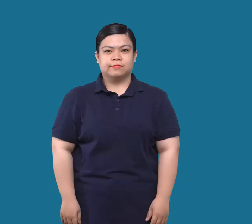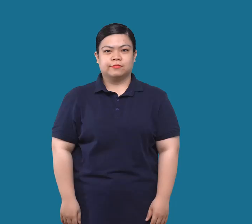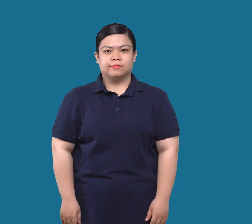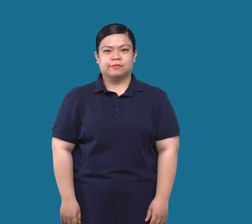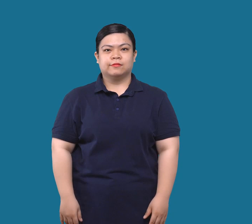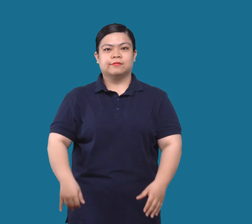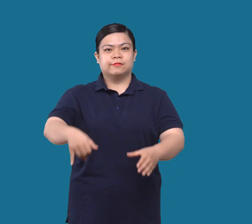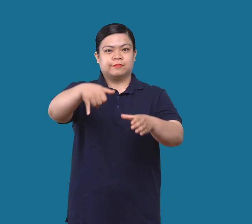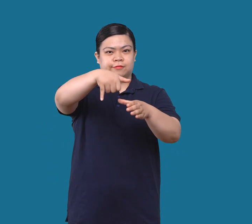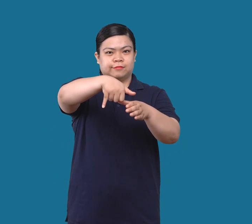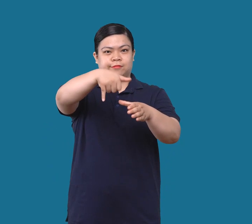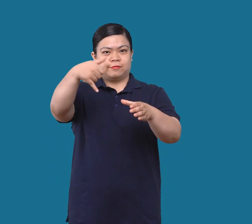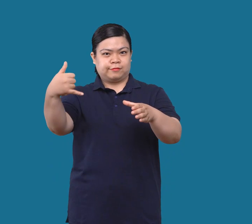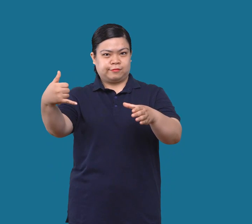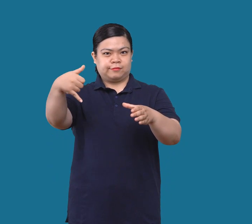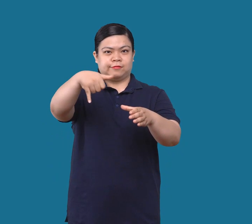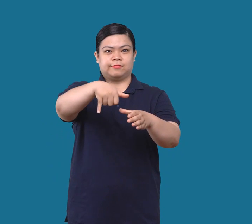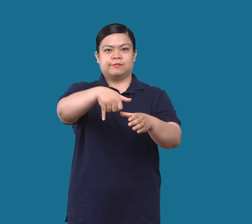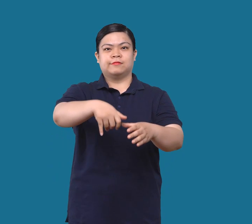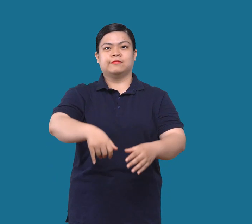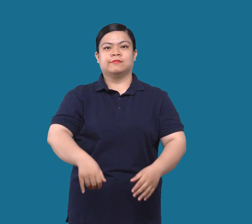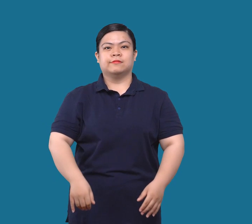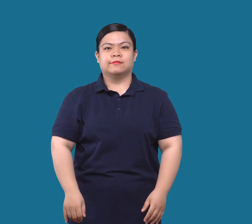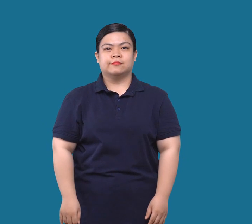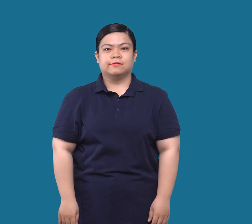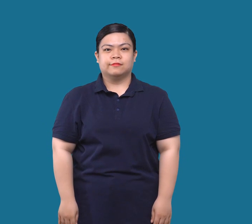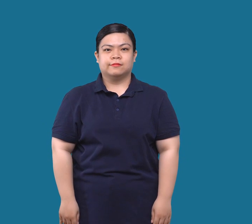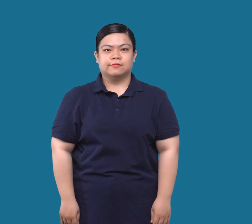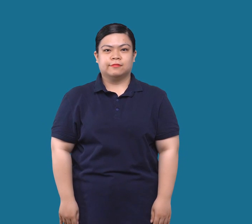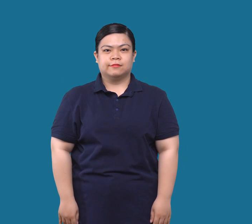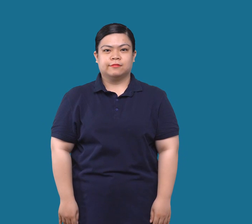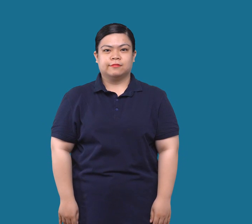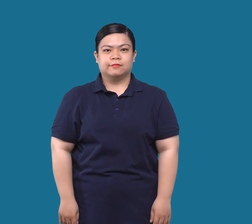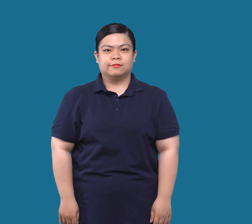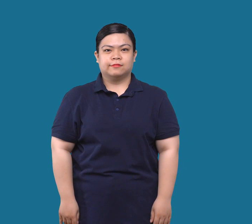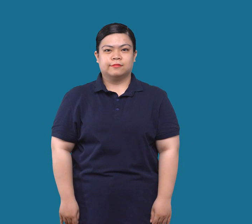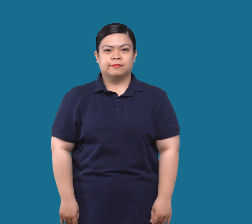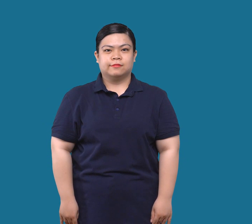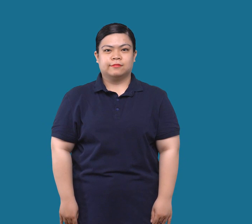nồi cơm điện